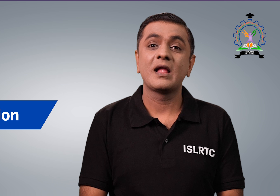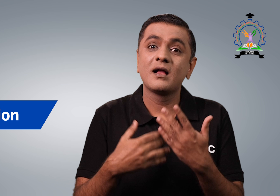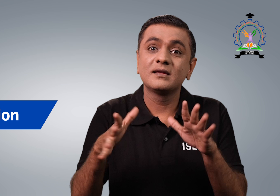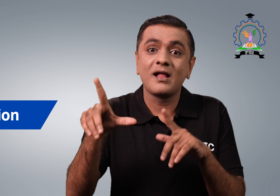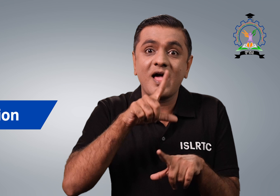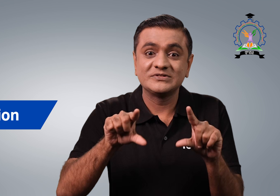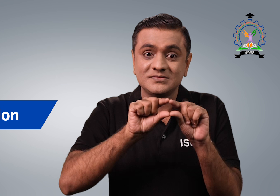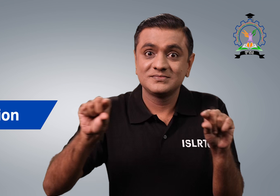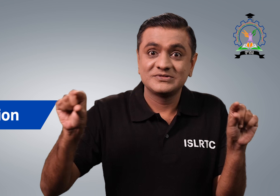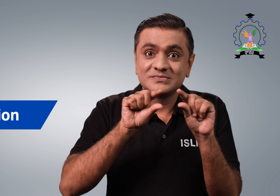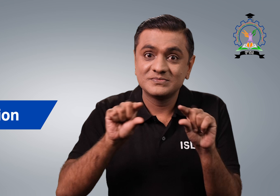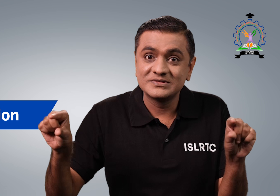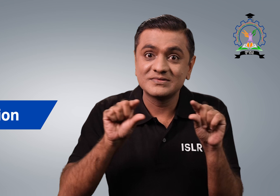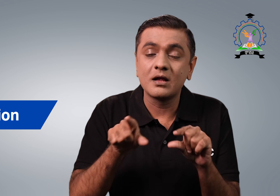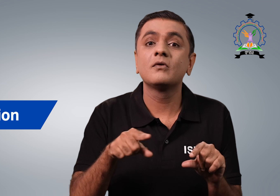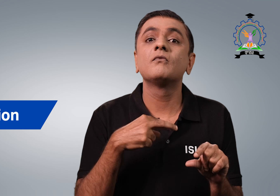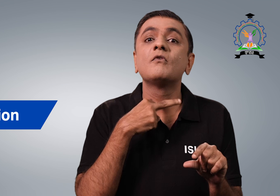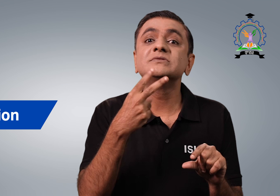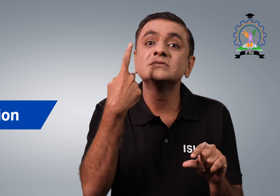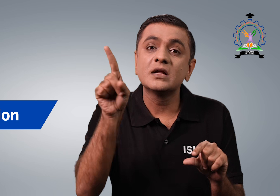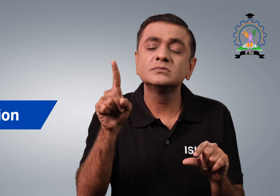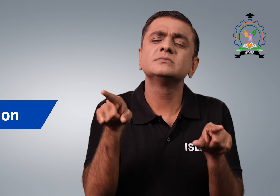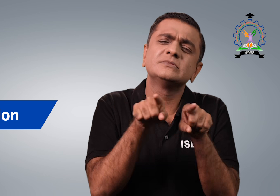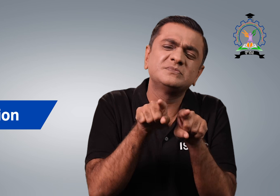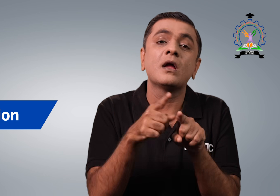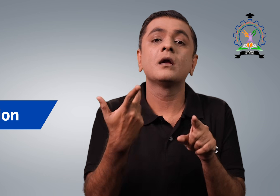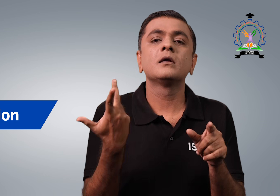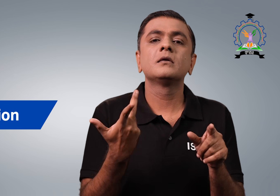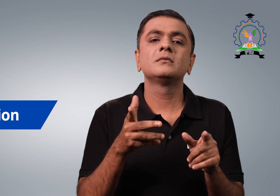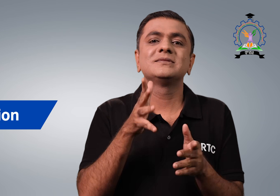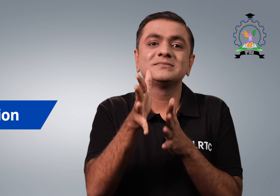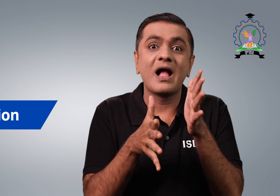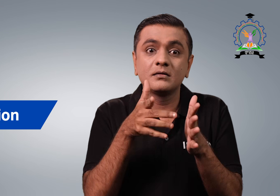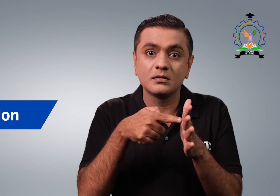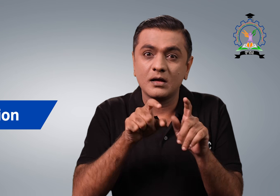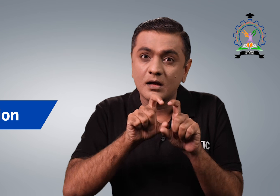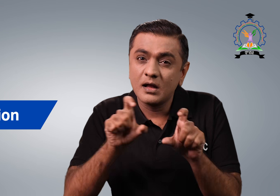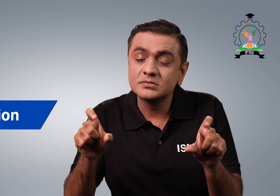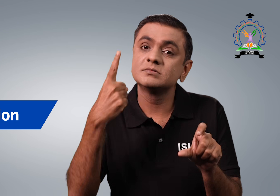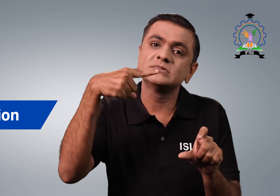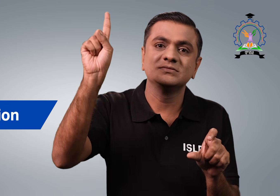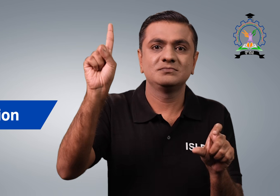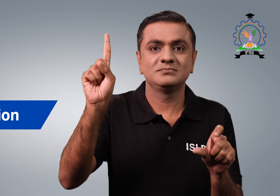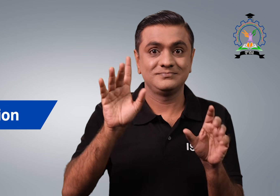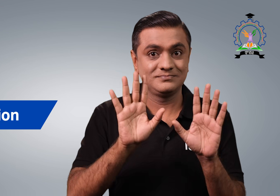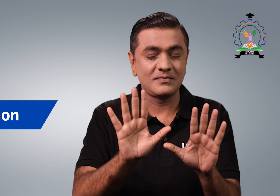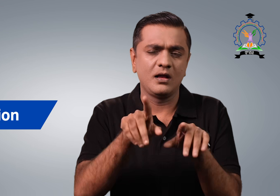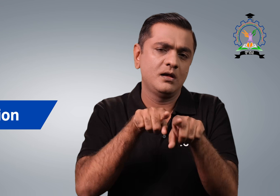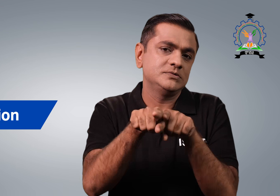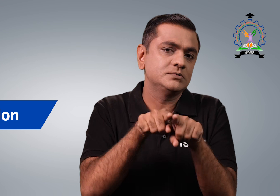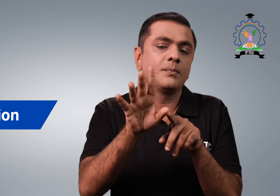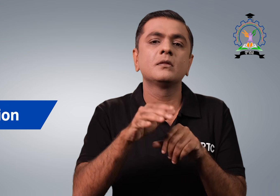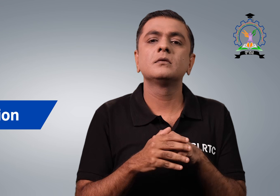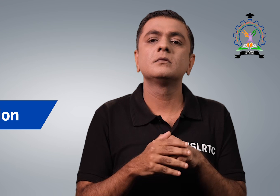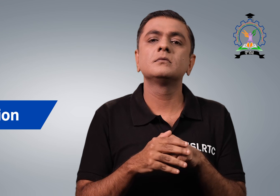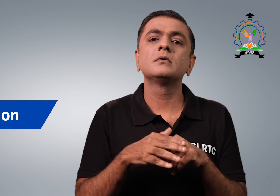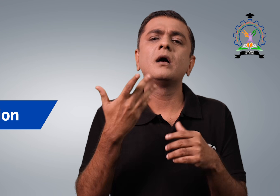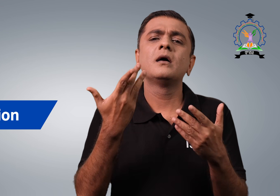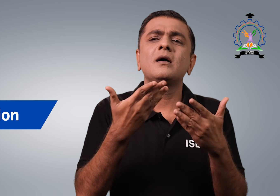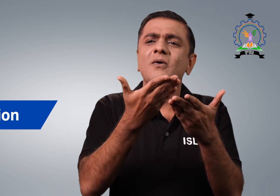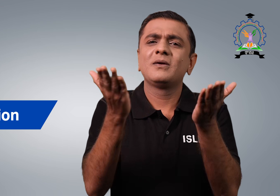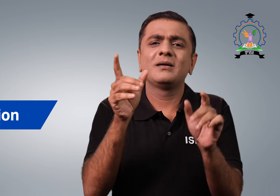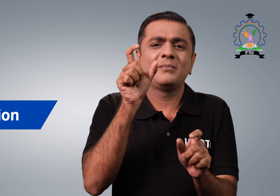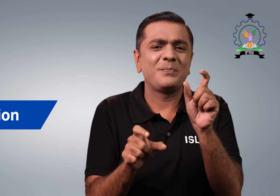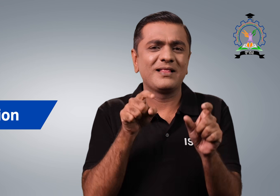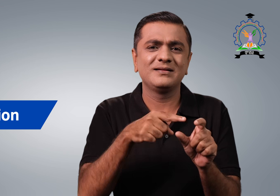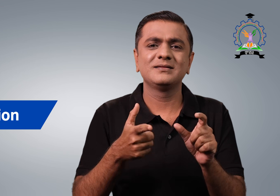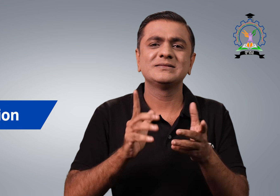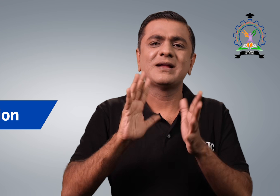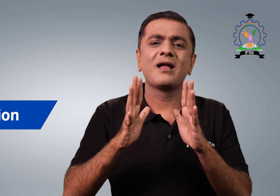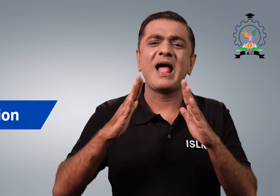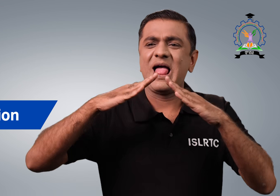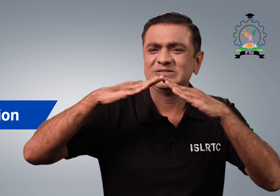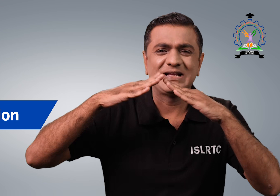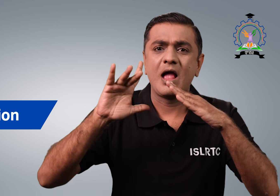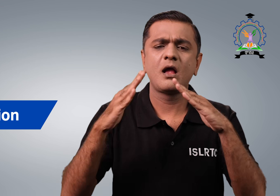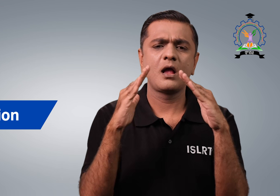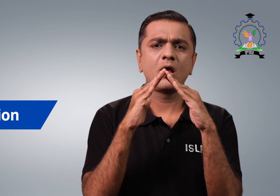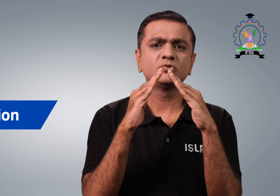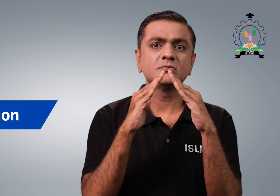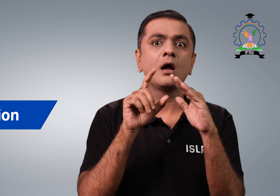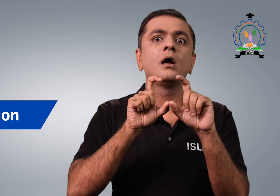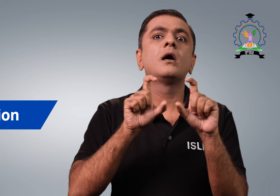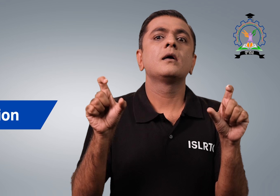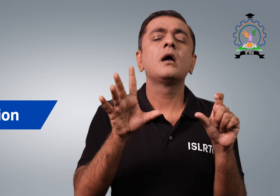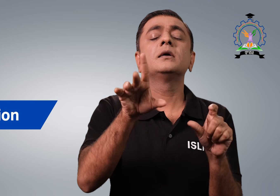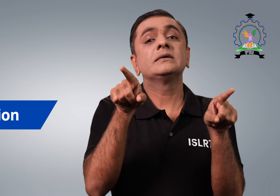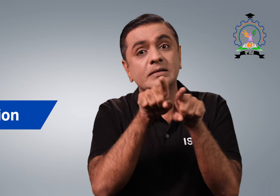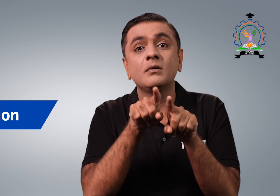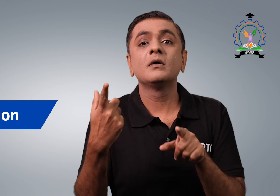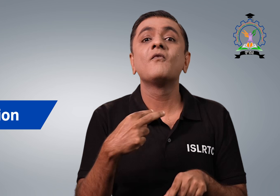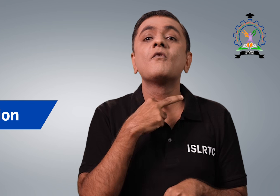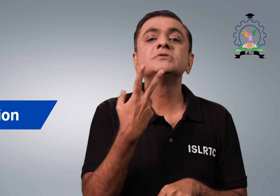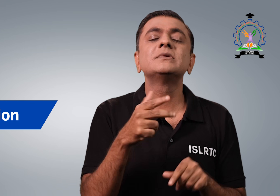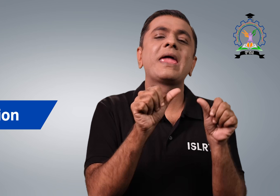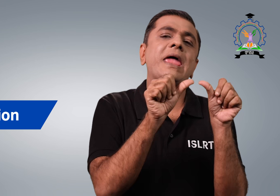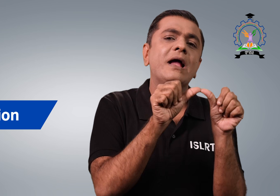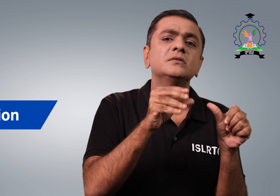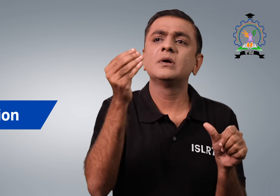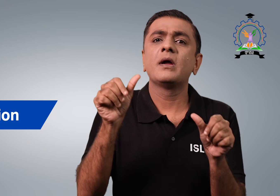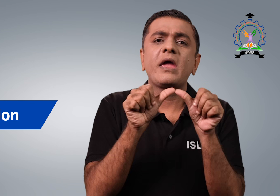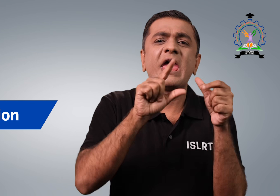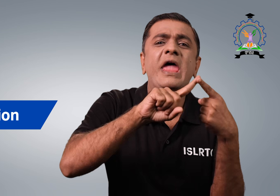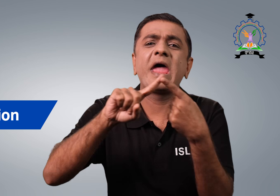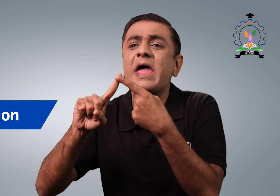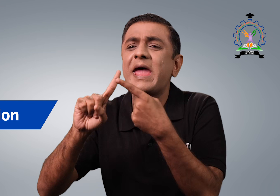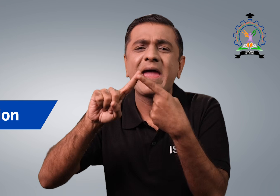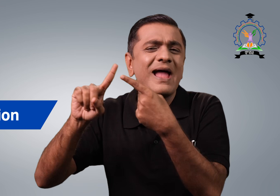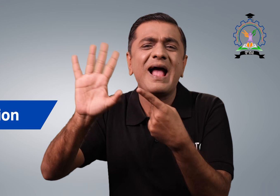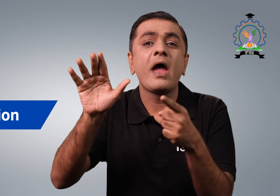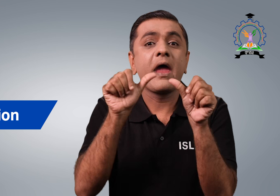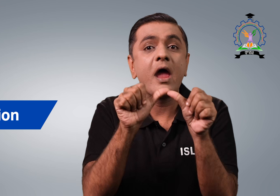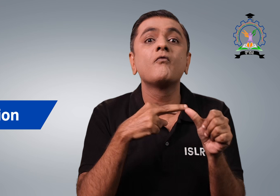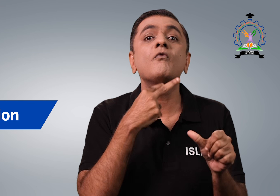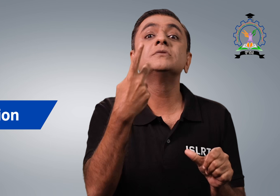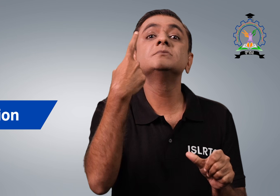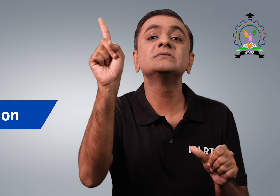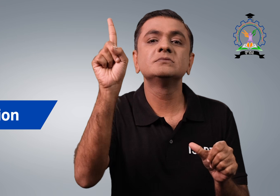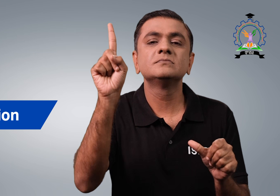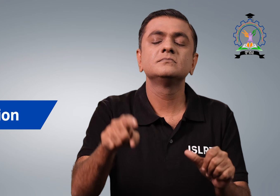Pronunciation is how a word is spoken in any language. Just like using the correct hand location in Sign Language, For instance, signing "house" in the right spot ensures understanding. Similarly, in spoken language, one should be precise for pronunciations, like "A" and "AE".